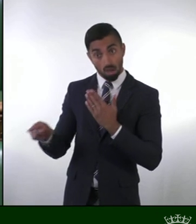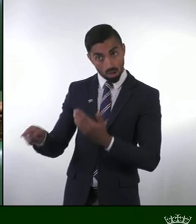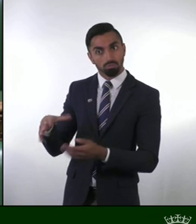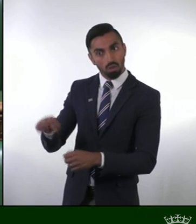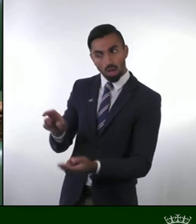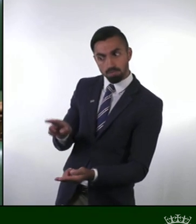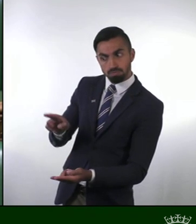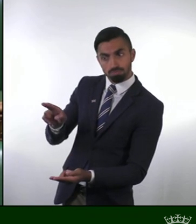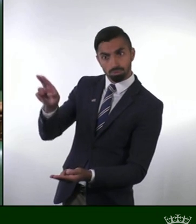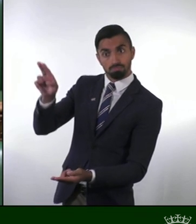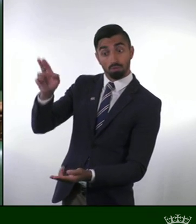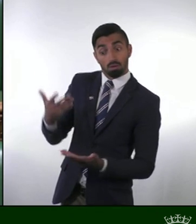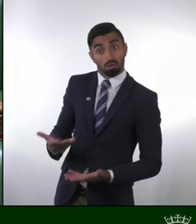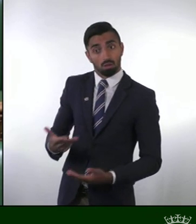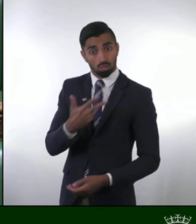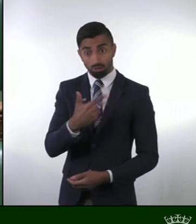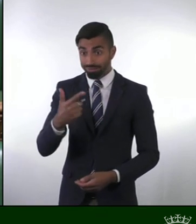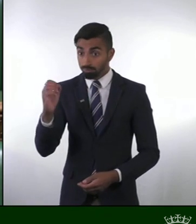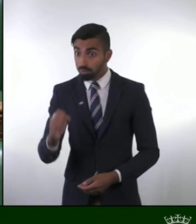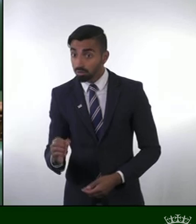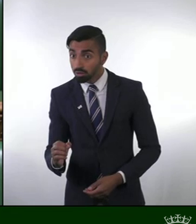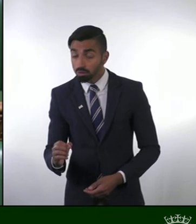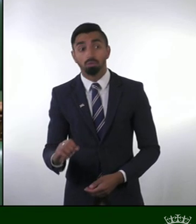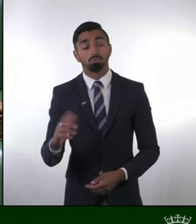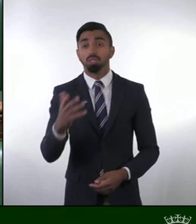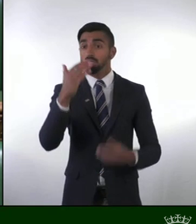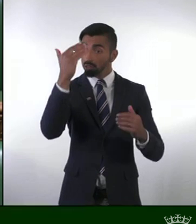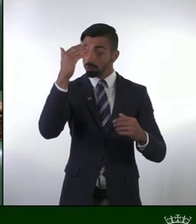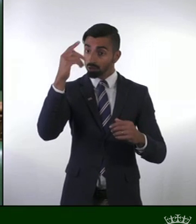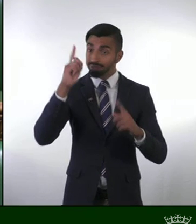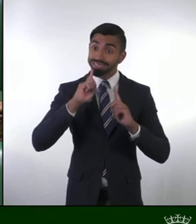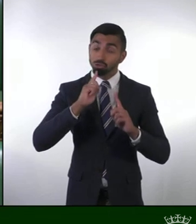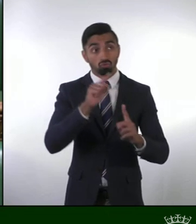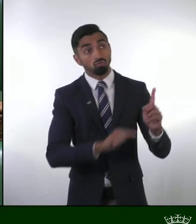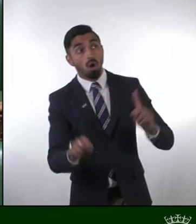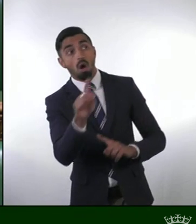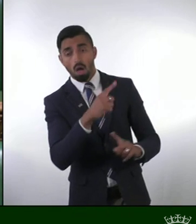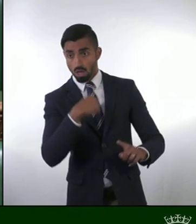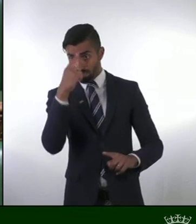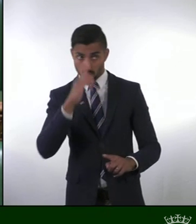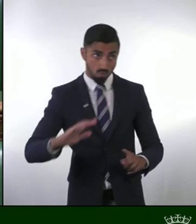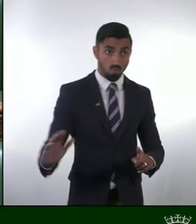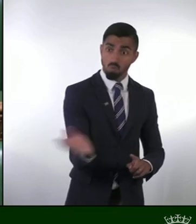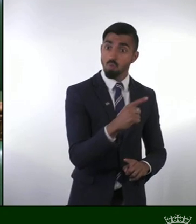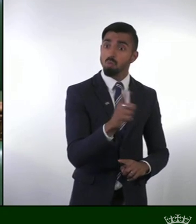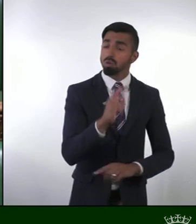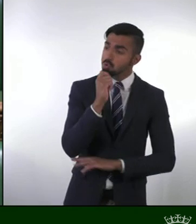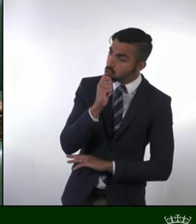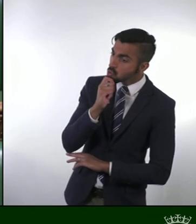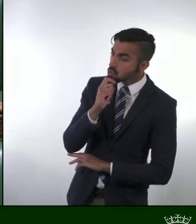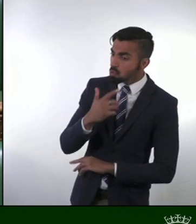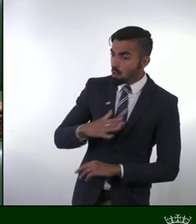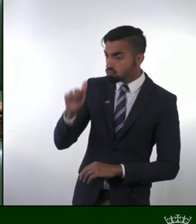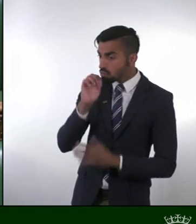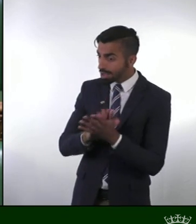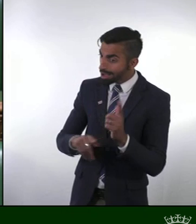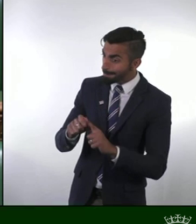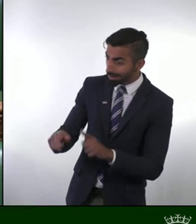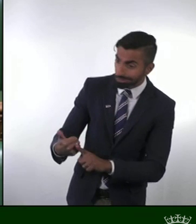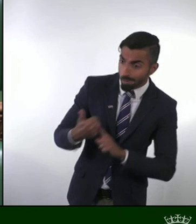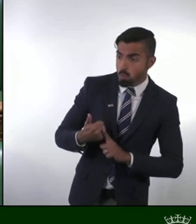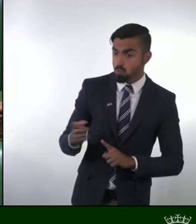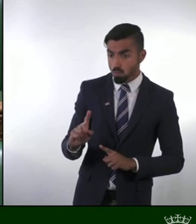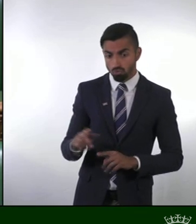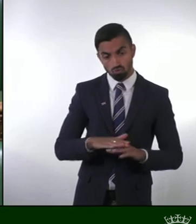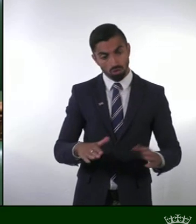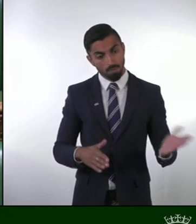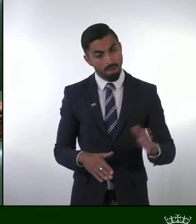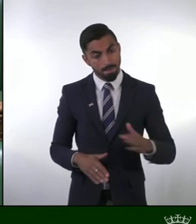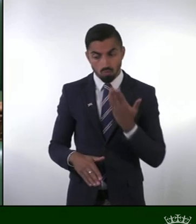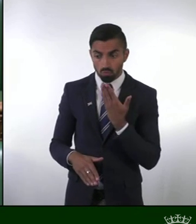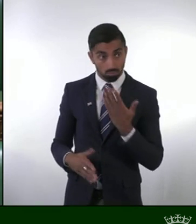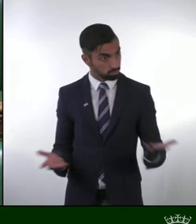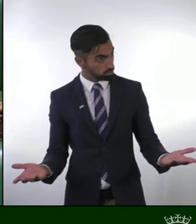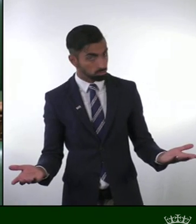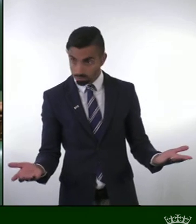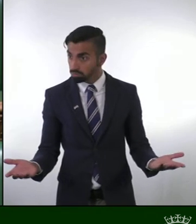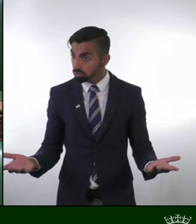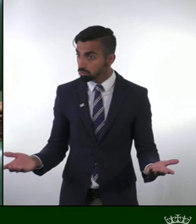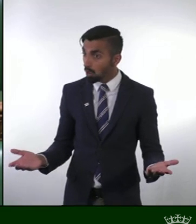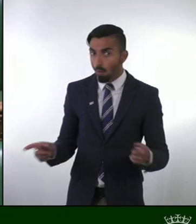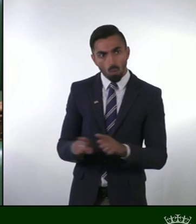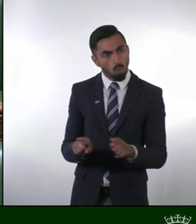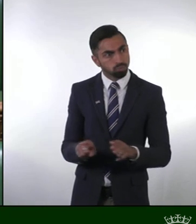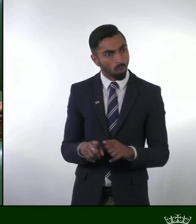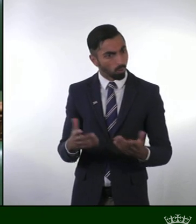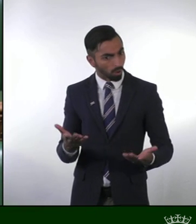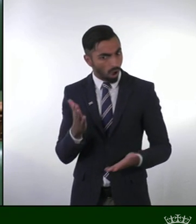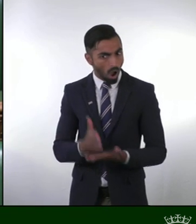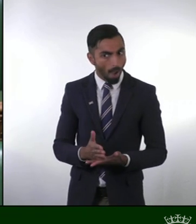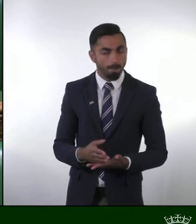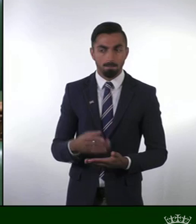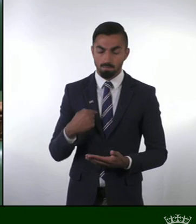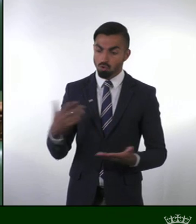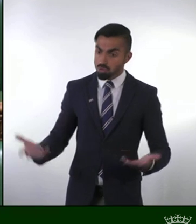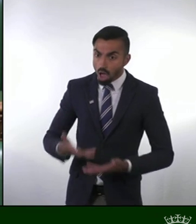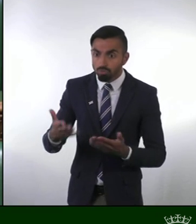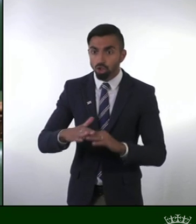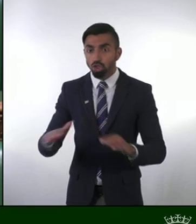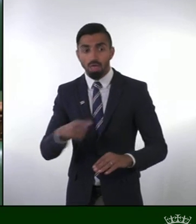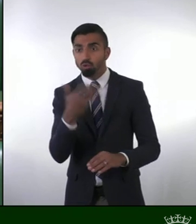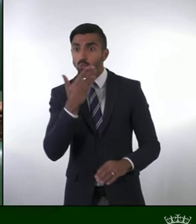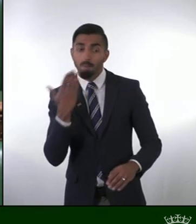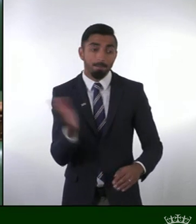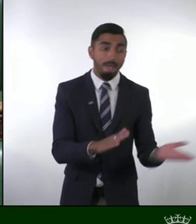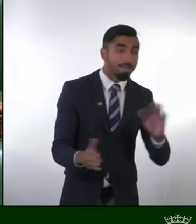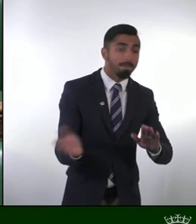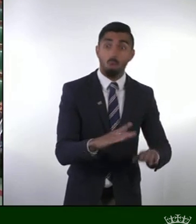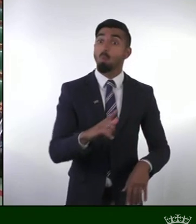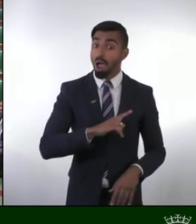I think the message that teachers want to hear across the country is that all parliamentarians in this House of Commons support the return of kids to school and, furthermore, that they are encouraging kids to come back to school because it is safe.